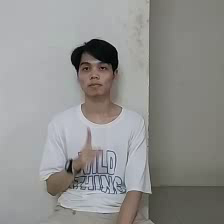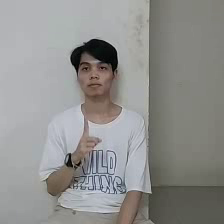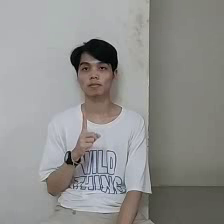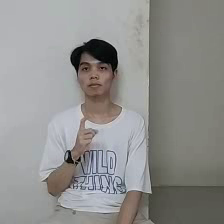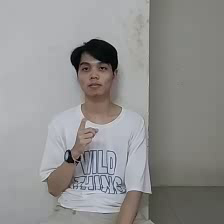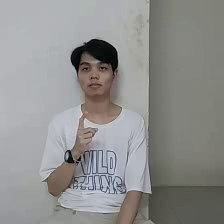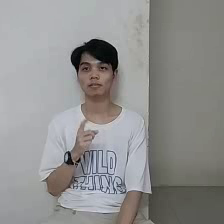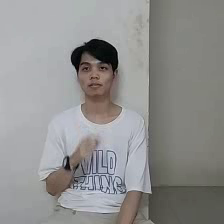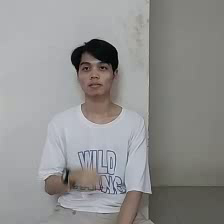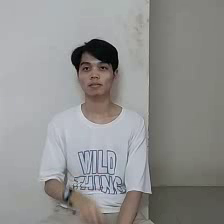Đâu